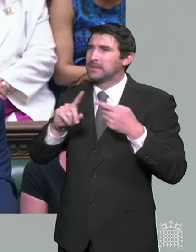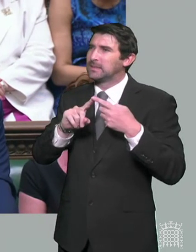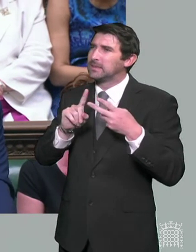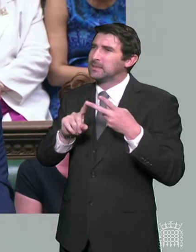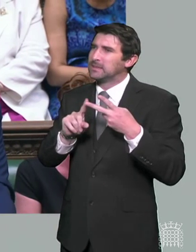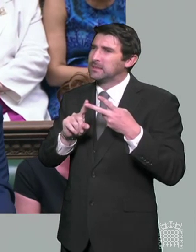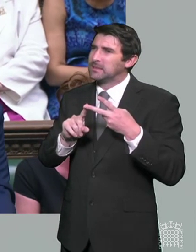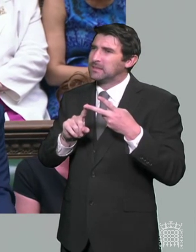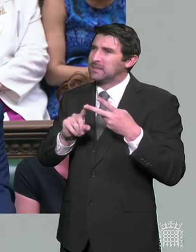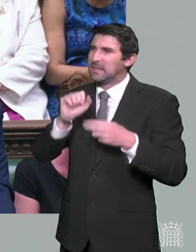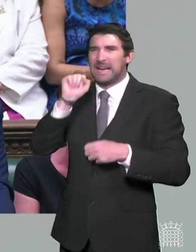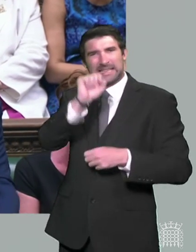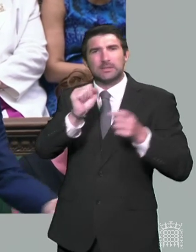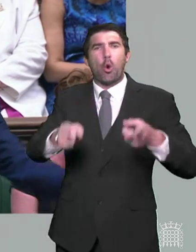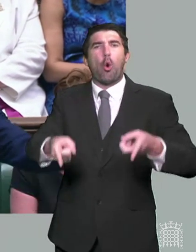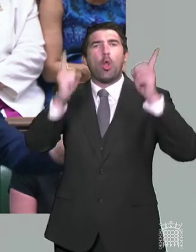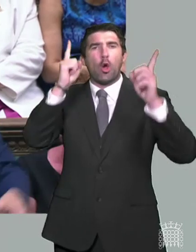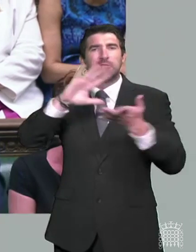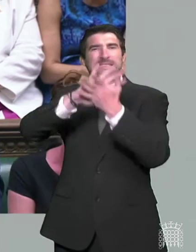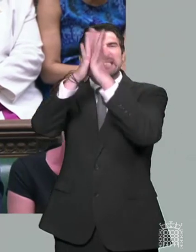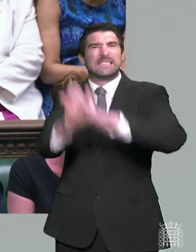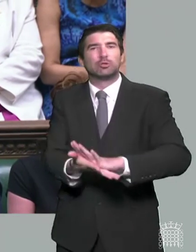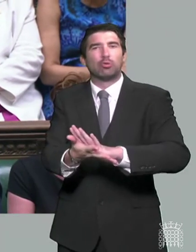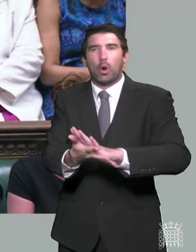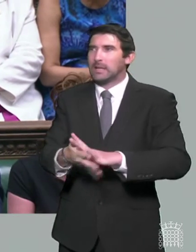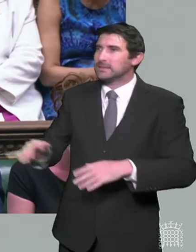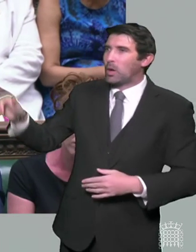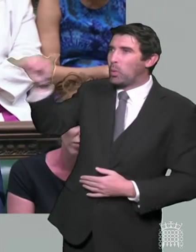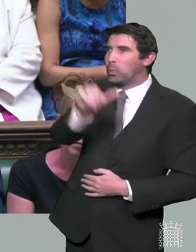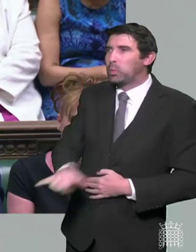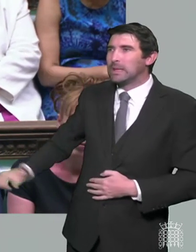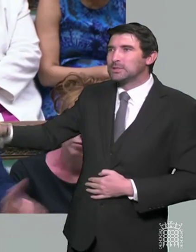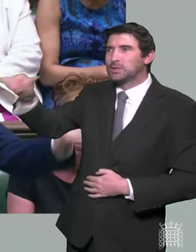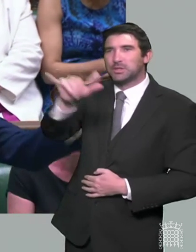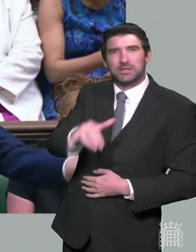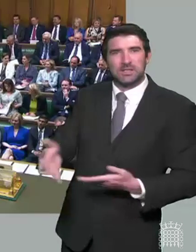“Authority is destroyed.” Come on, hands up! Which of you was it?